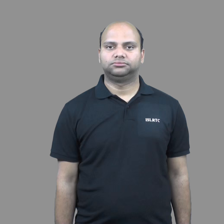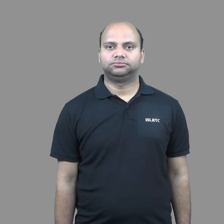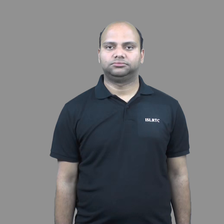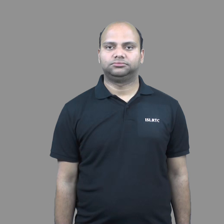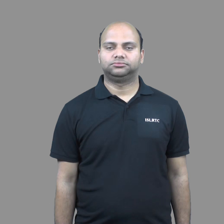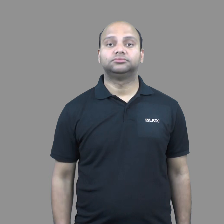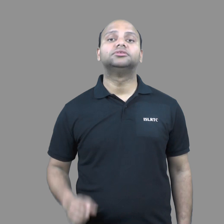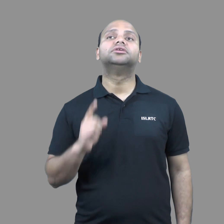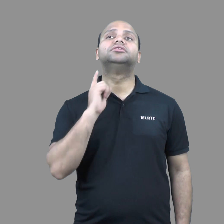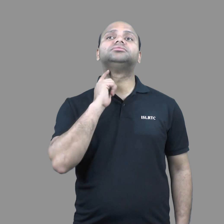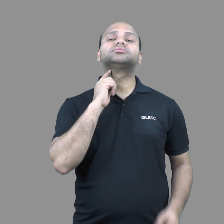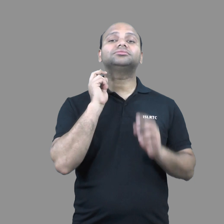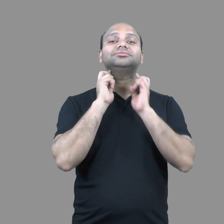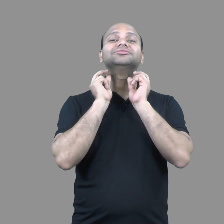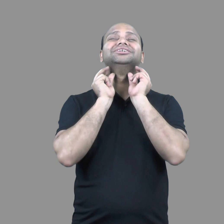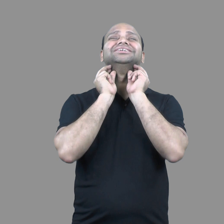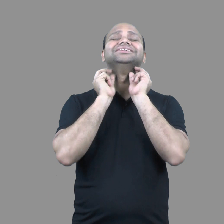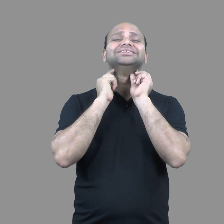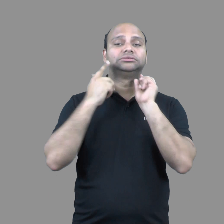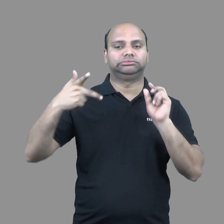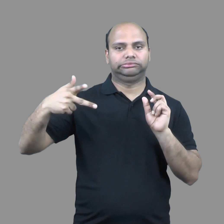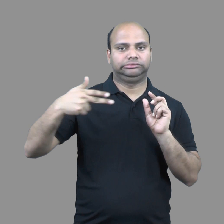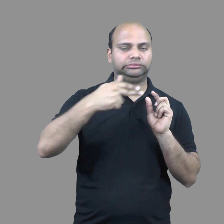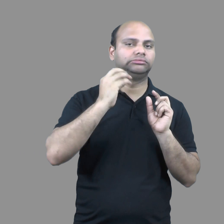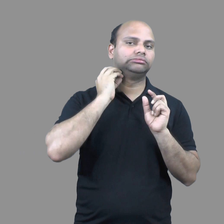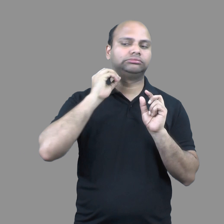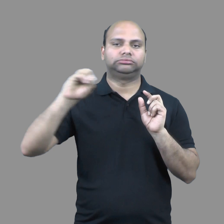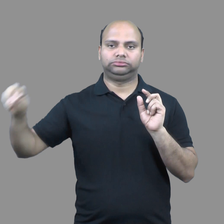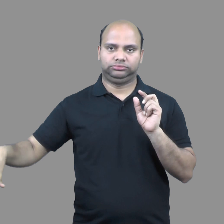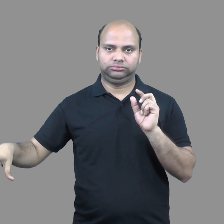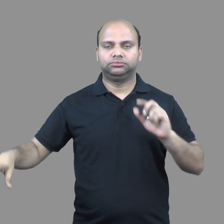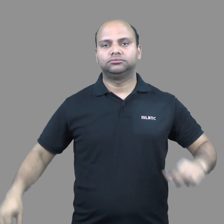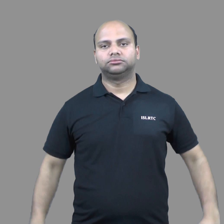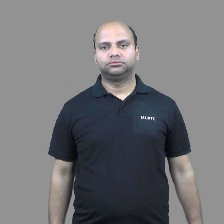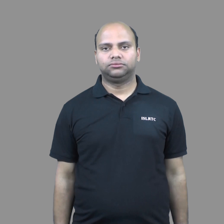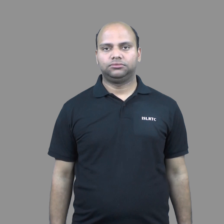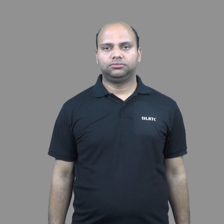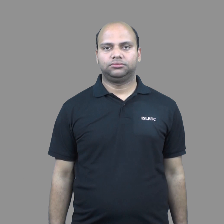Tonsillectomy